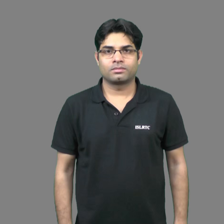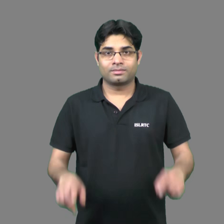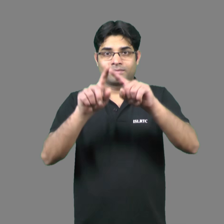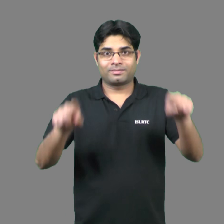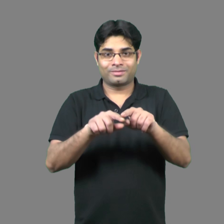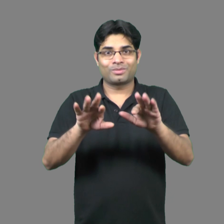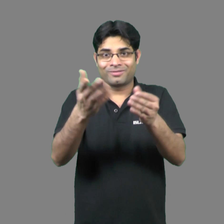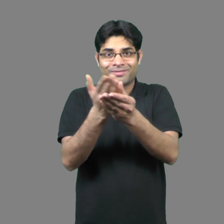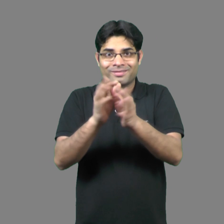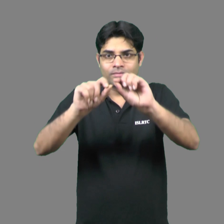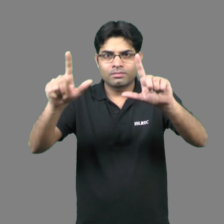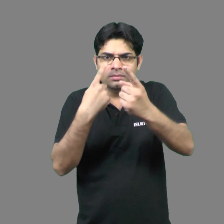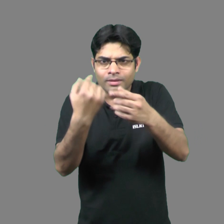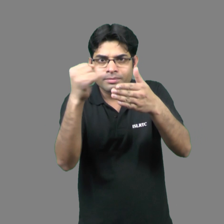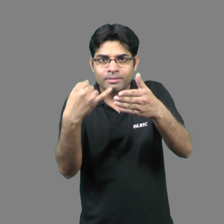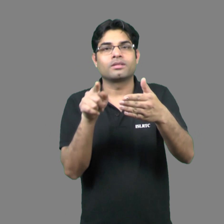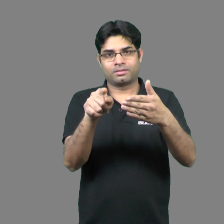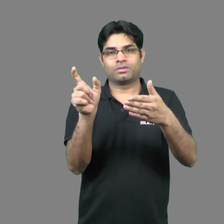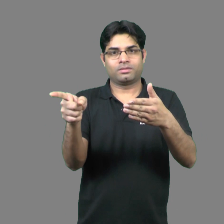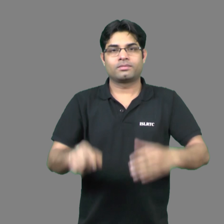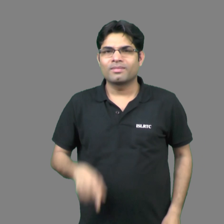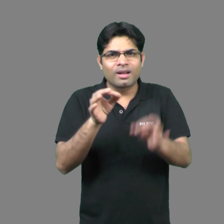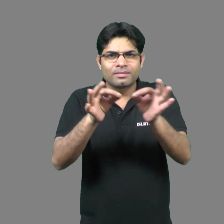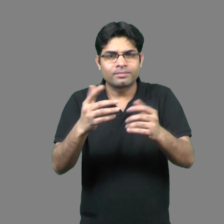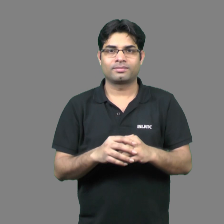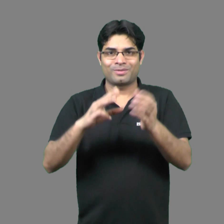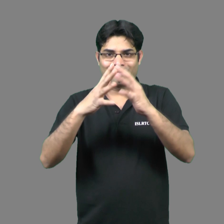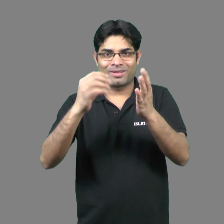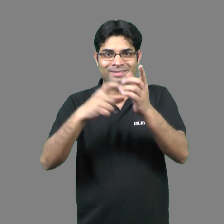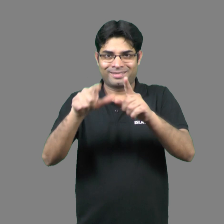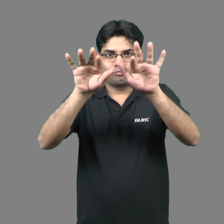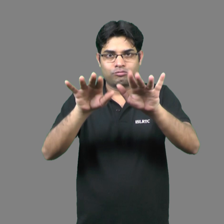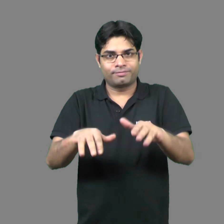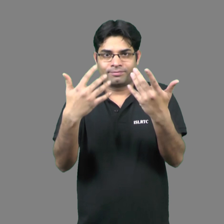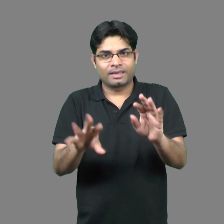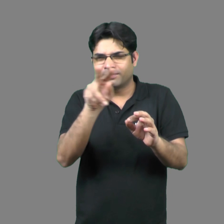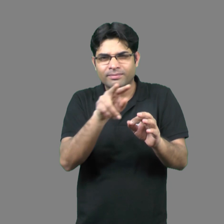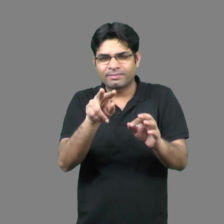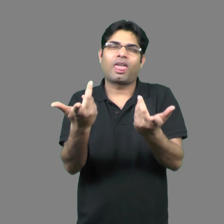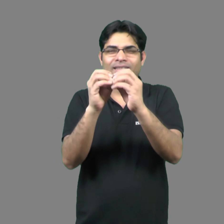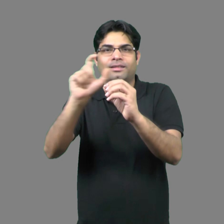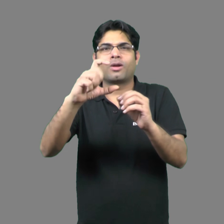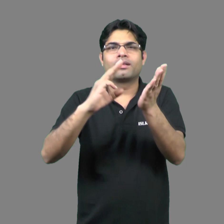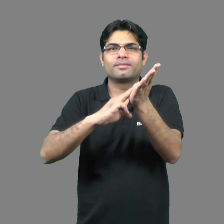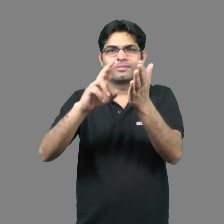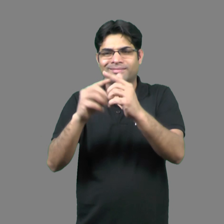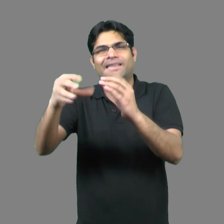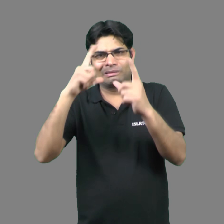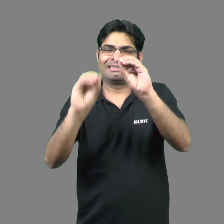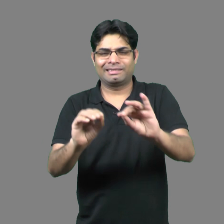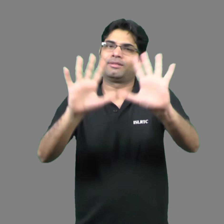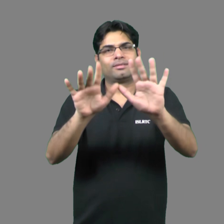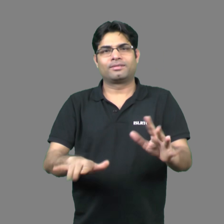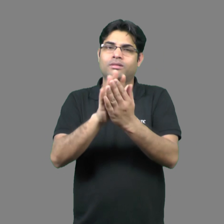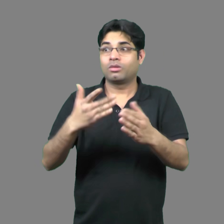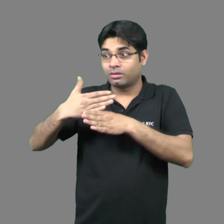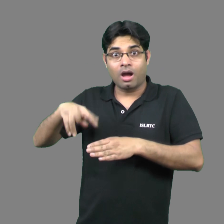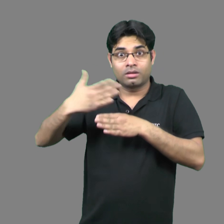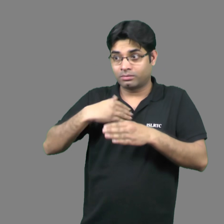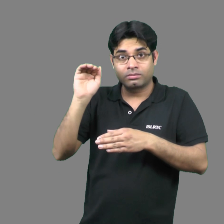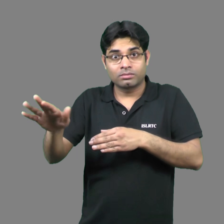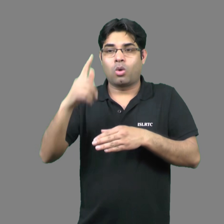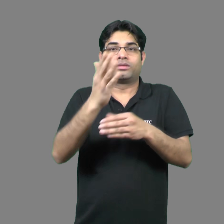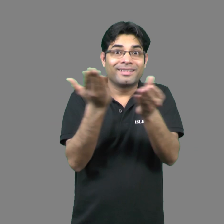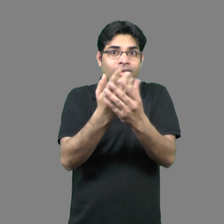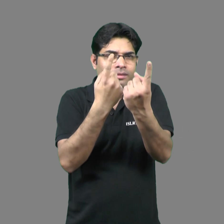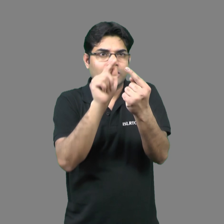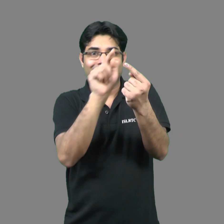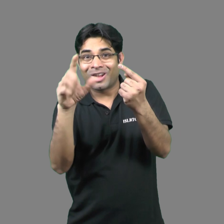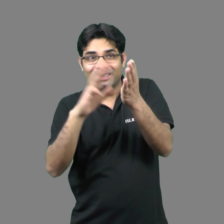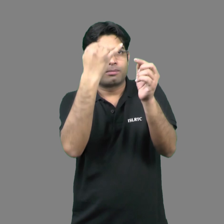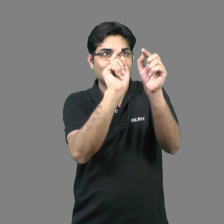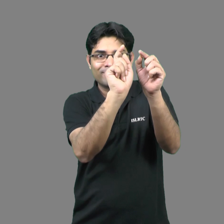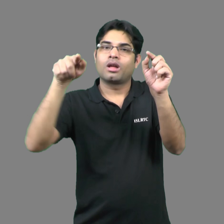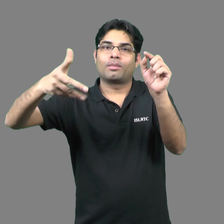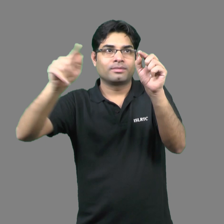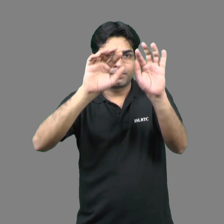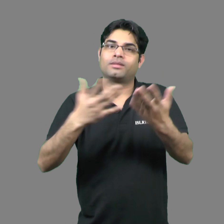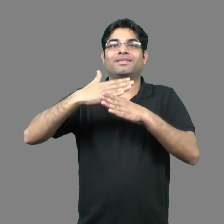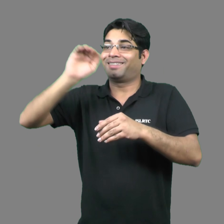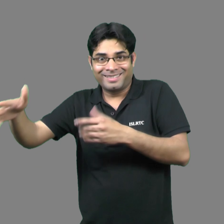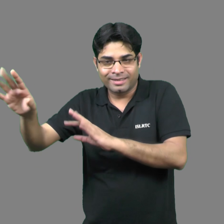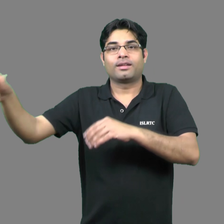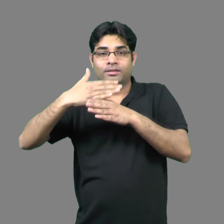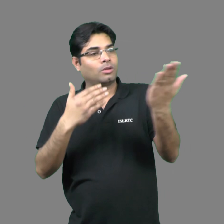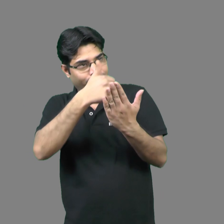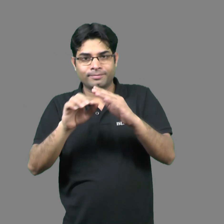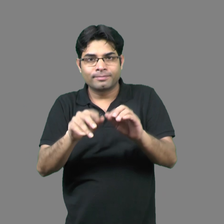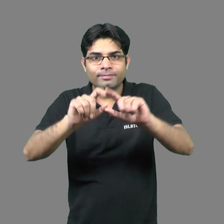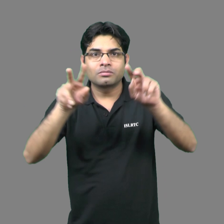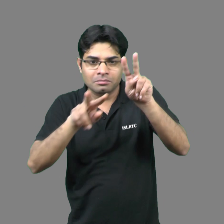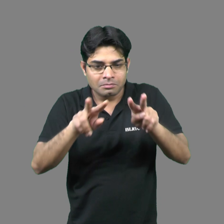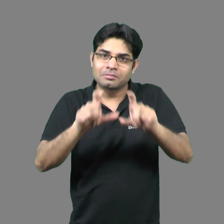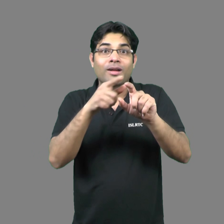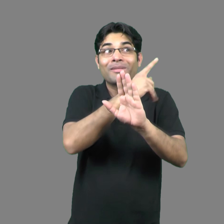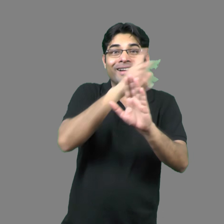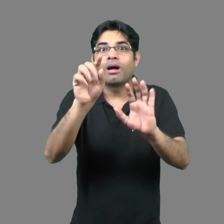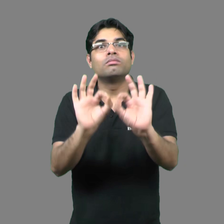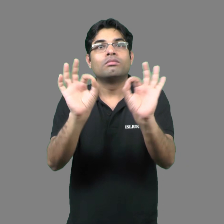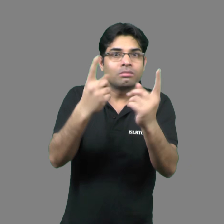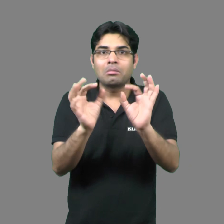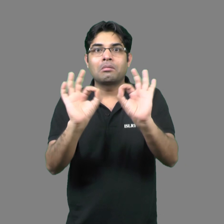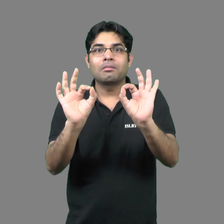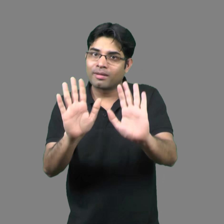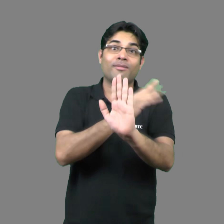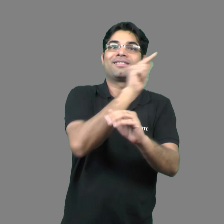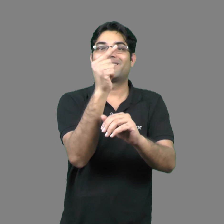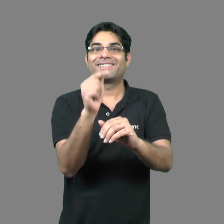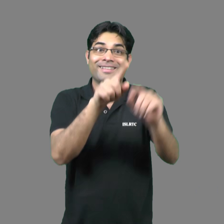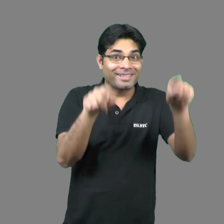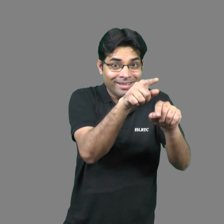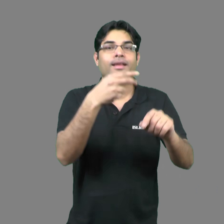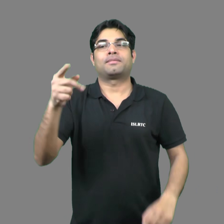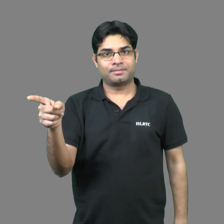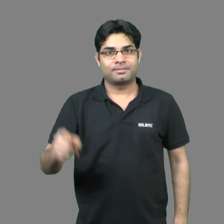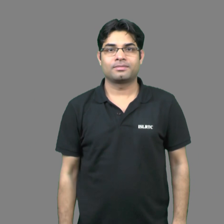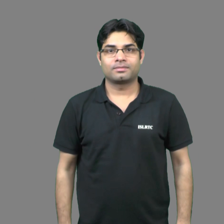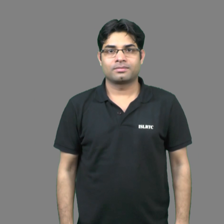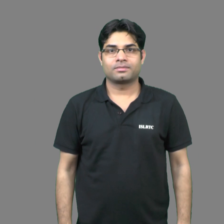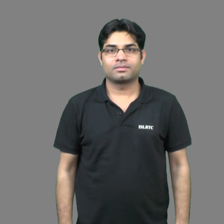Inspect Document